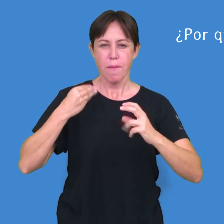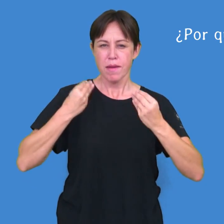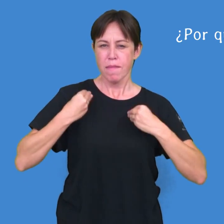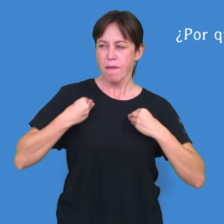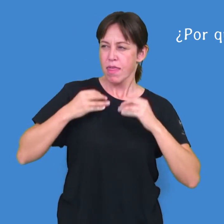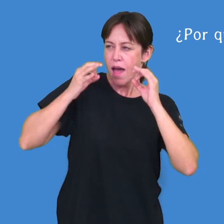vivir